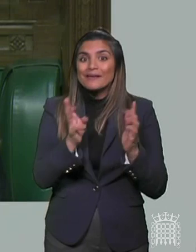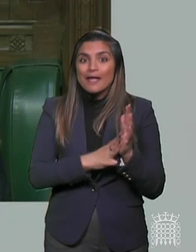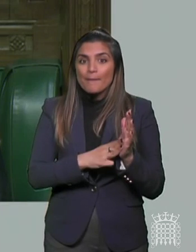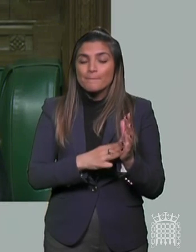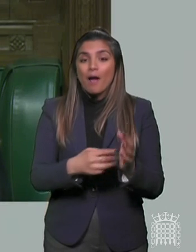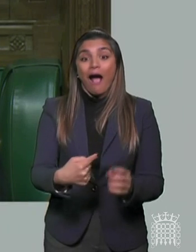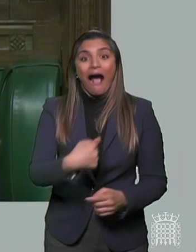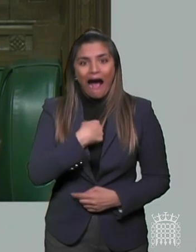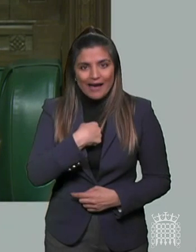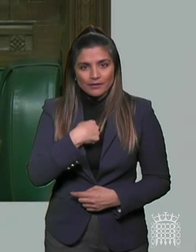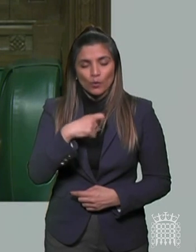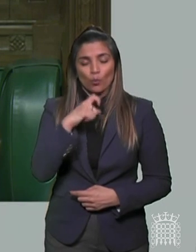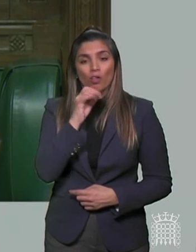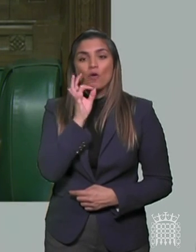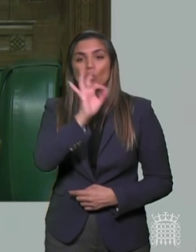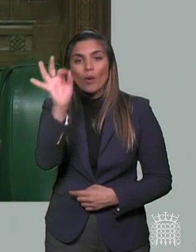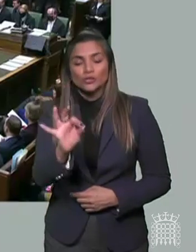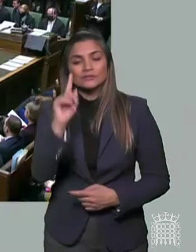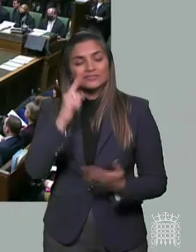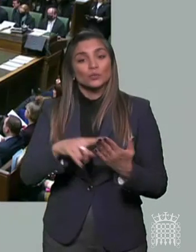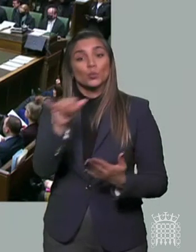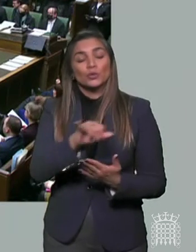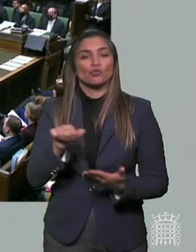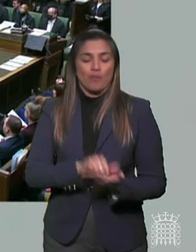I will decide which questions are right.